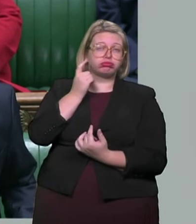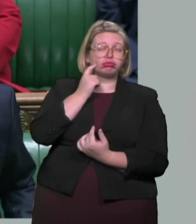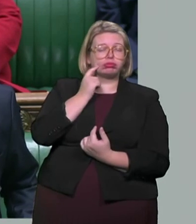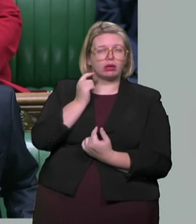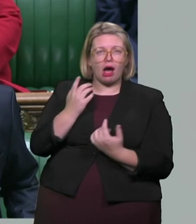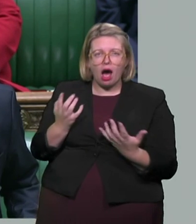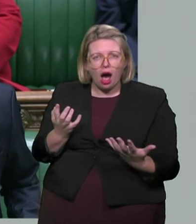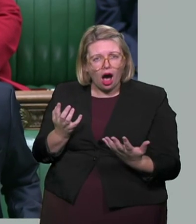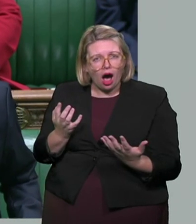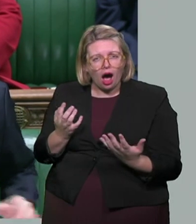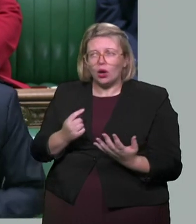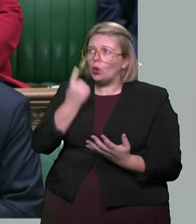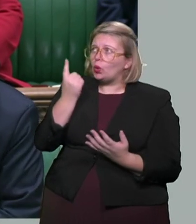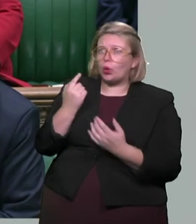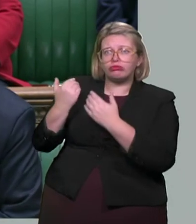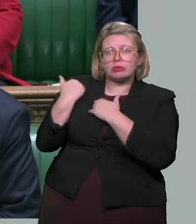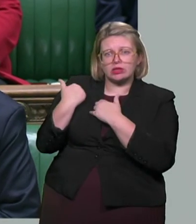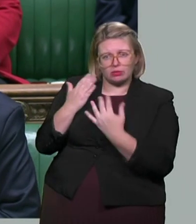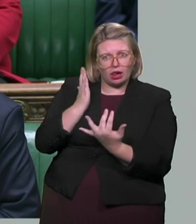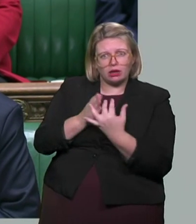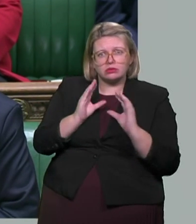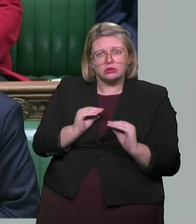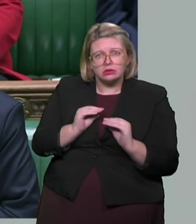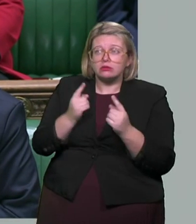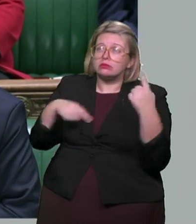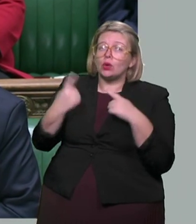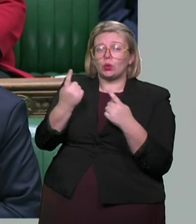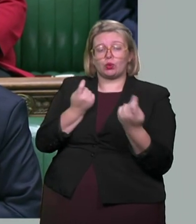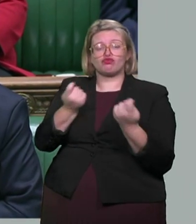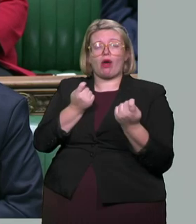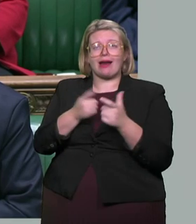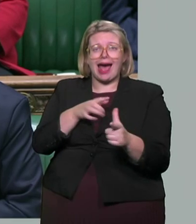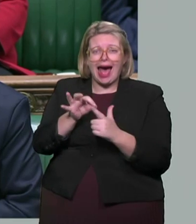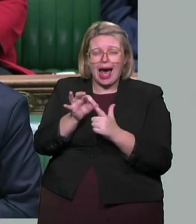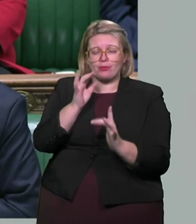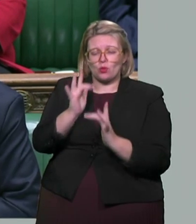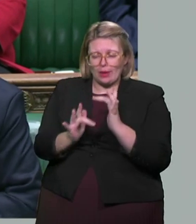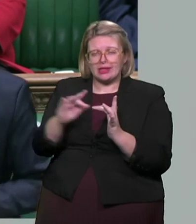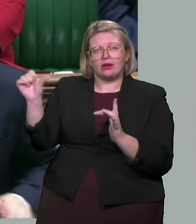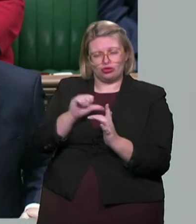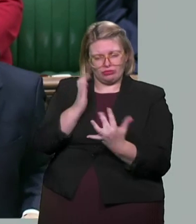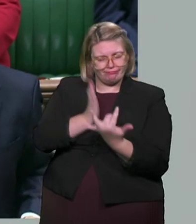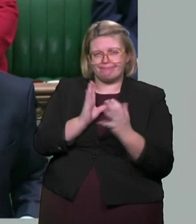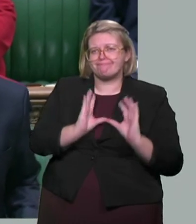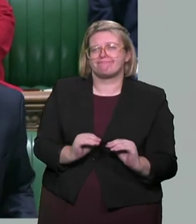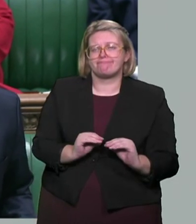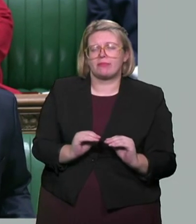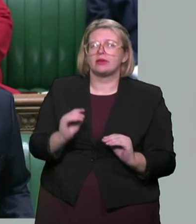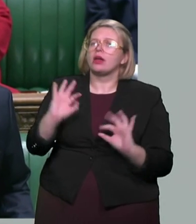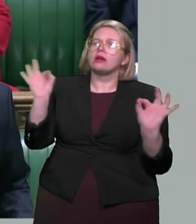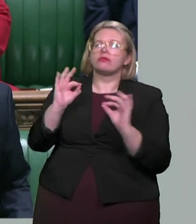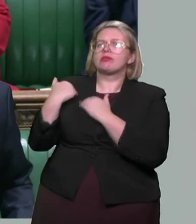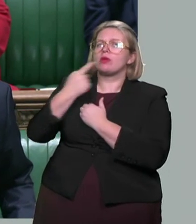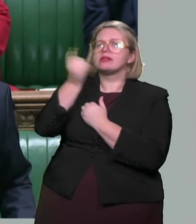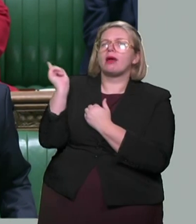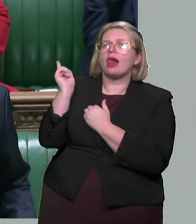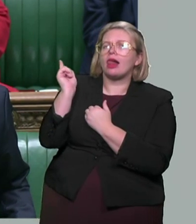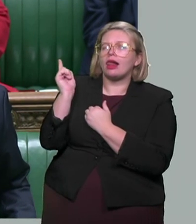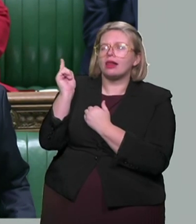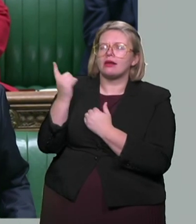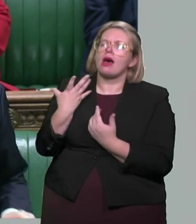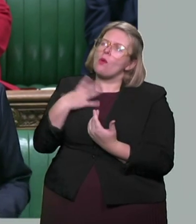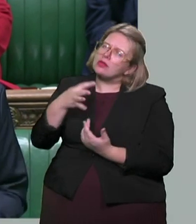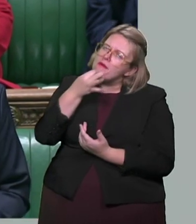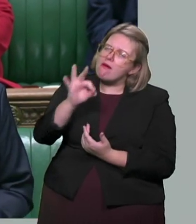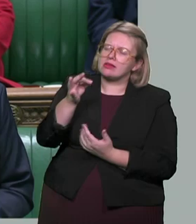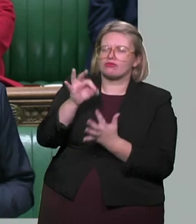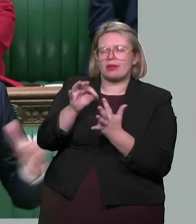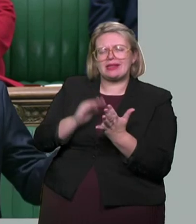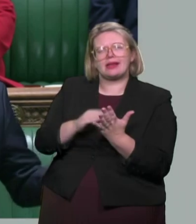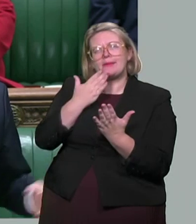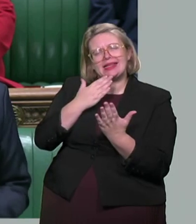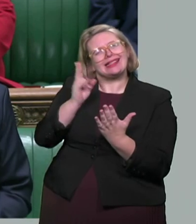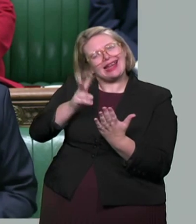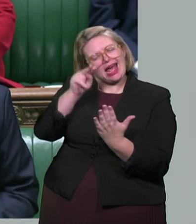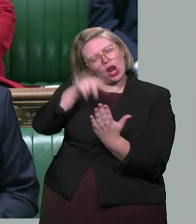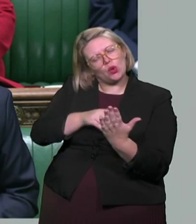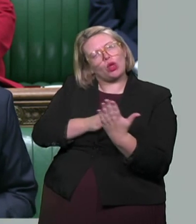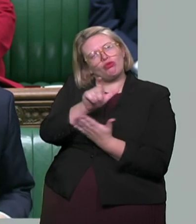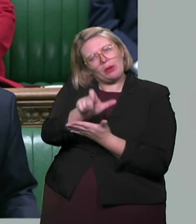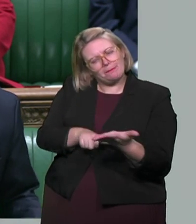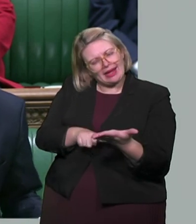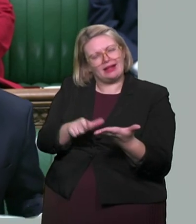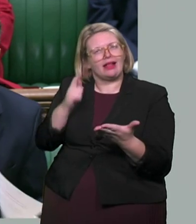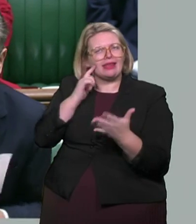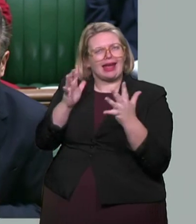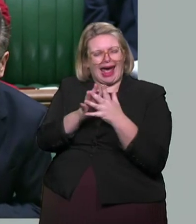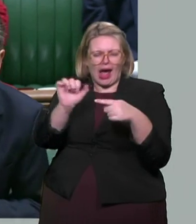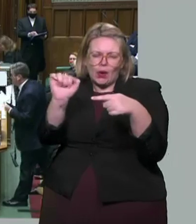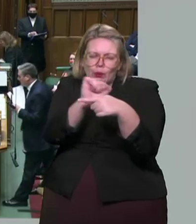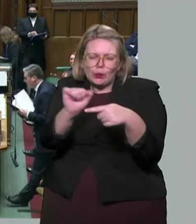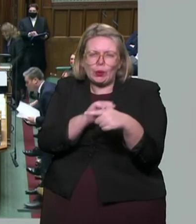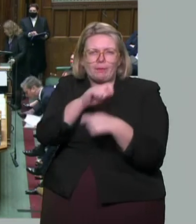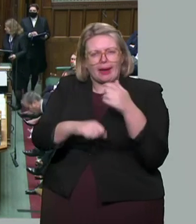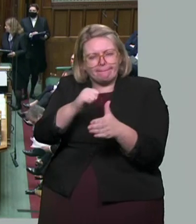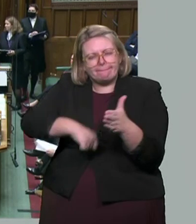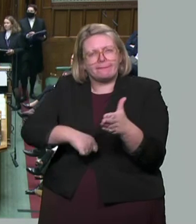We do not need to delay, so in the collaborative spirit we saw in this House on Monday, will the Prime Minister commit to taking this away, looking at it again and working with all of us to strengthen his proposed legislation?